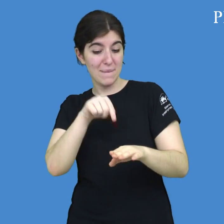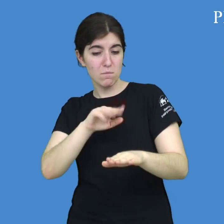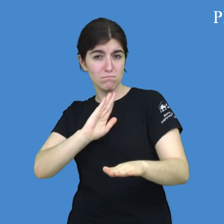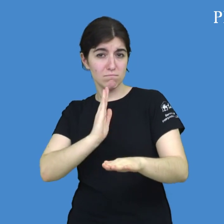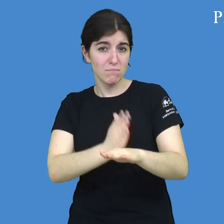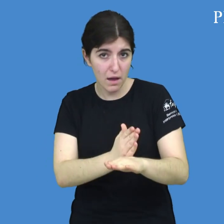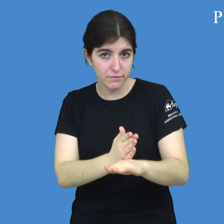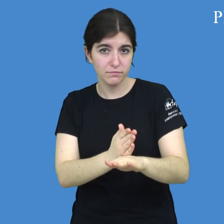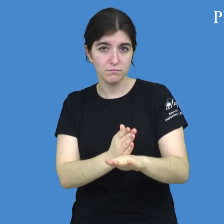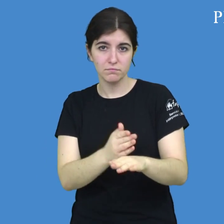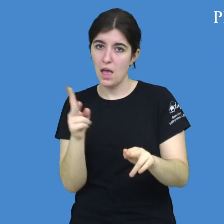afectar